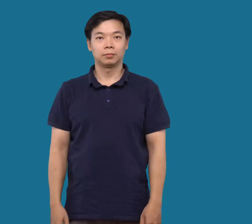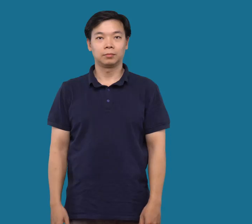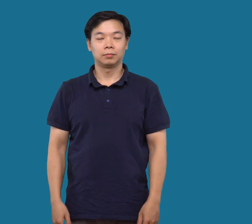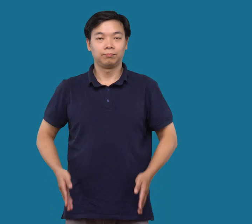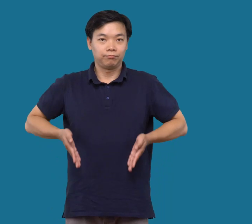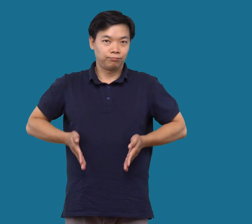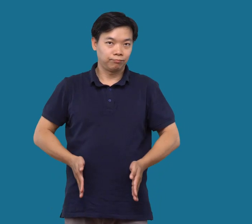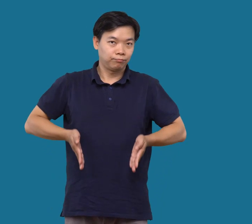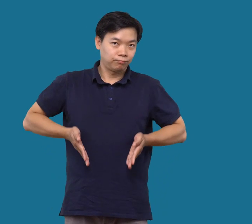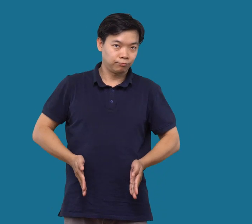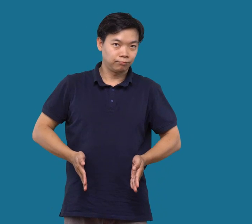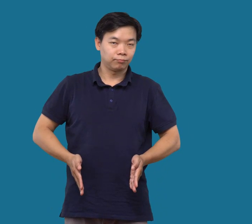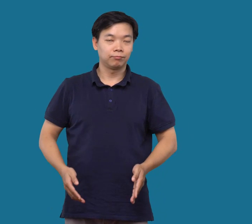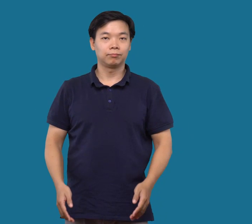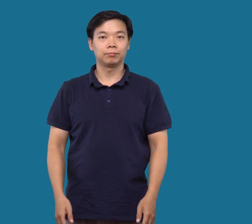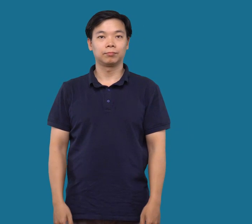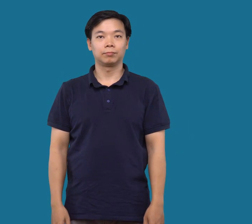sinh sản